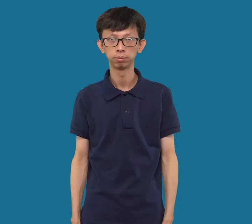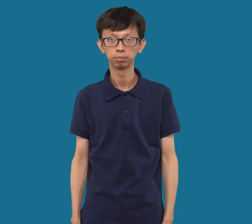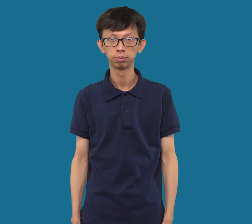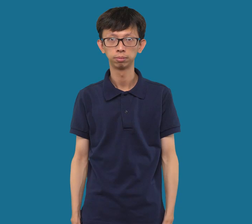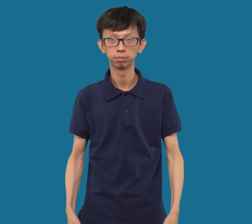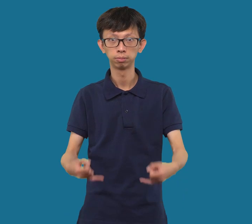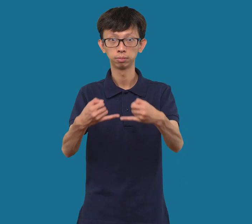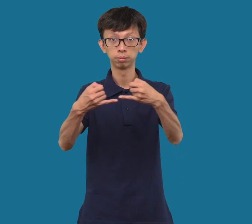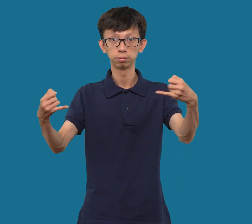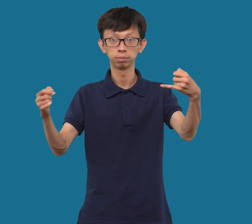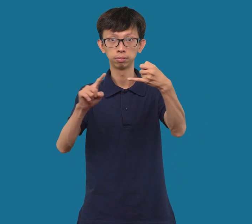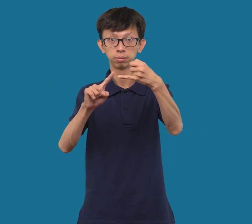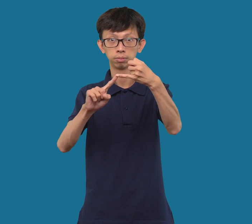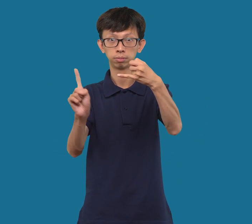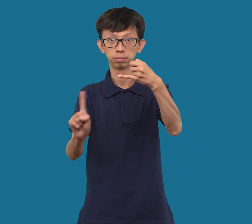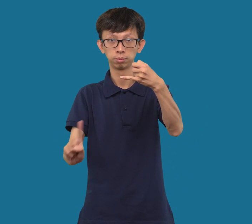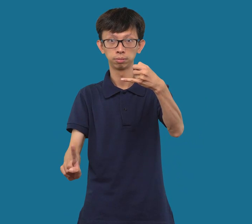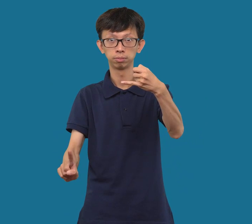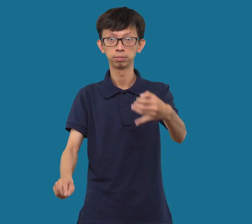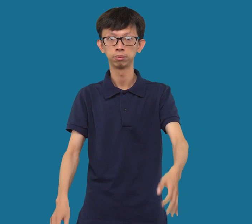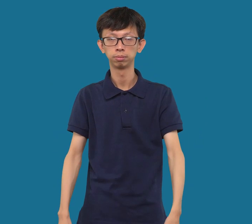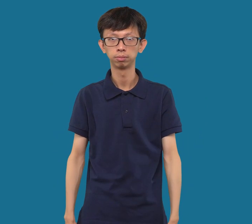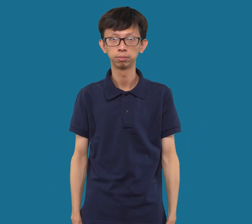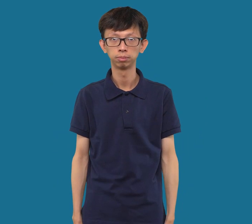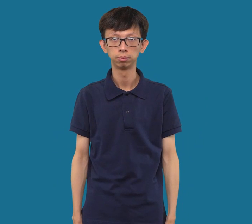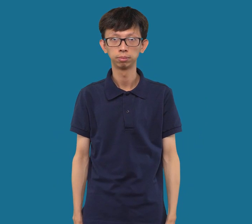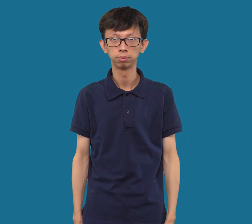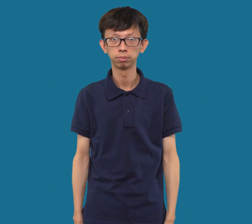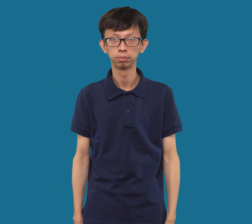dây điện